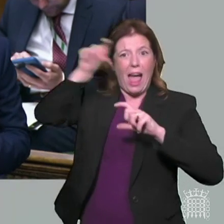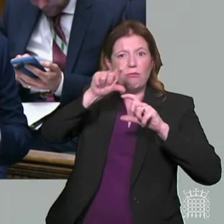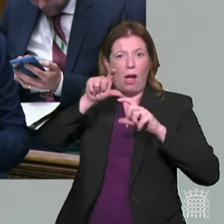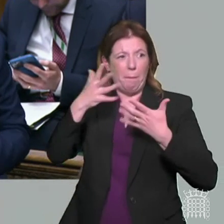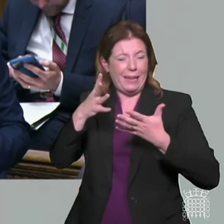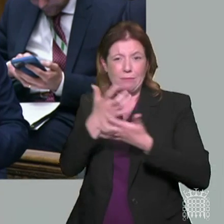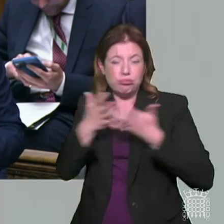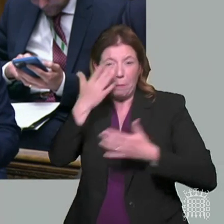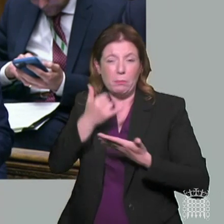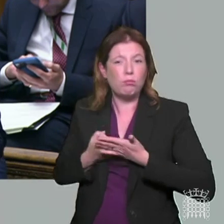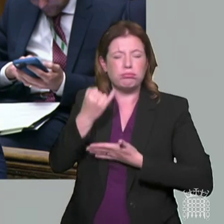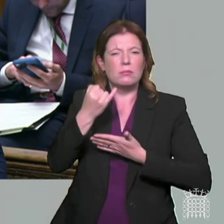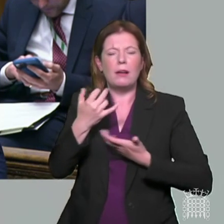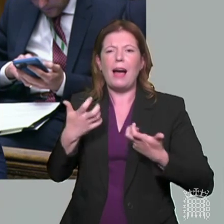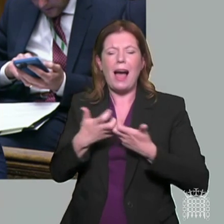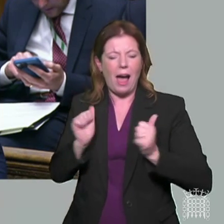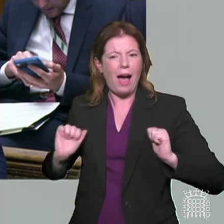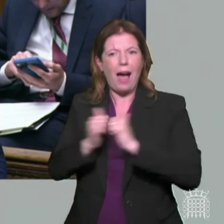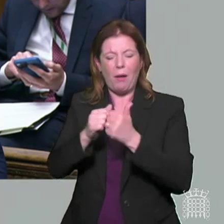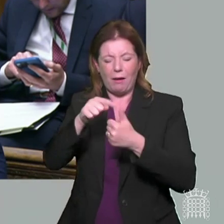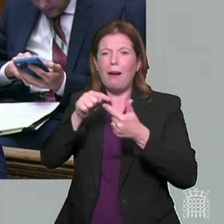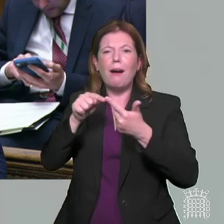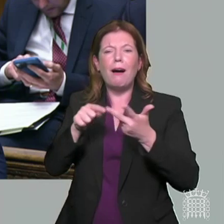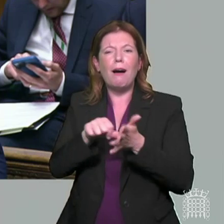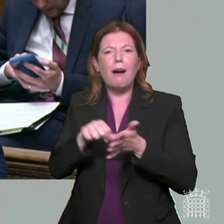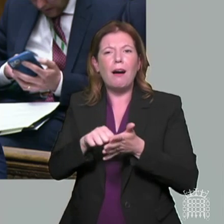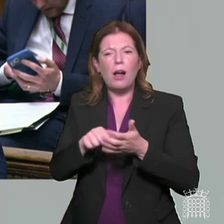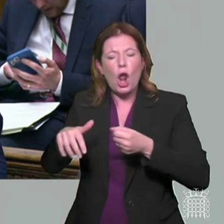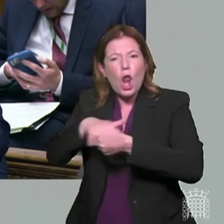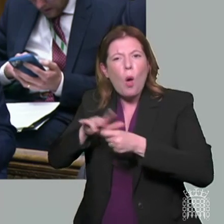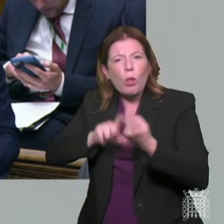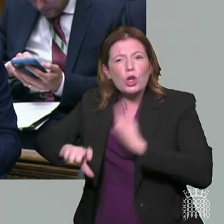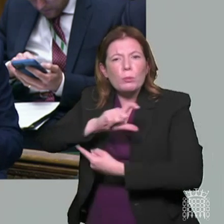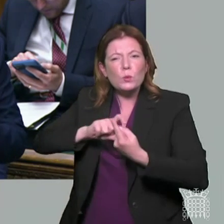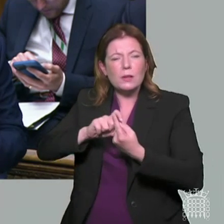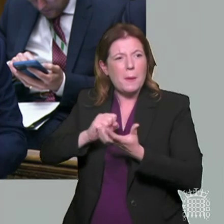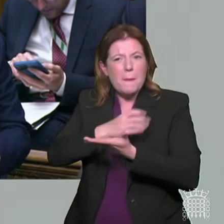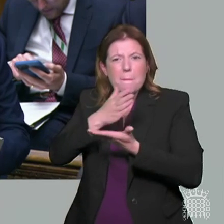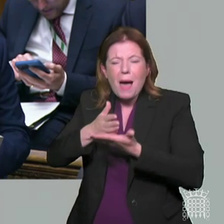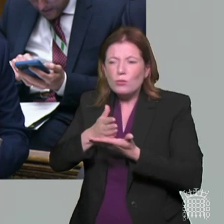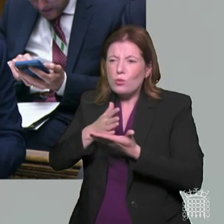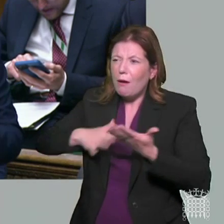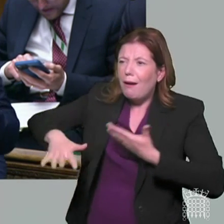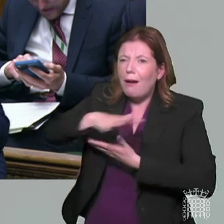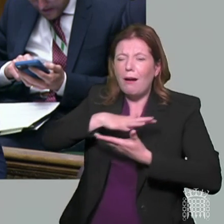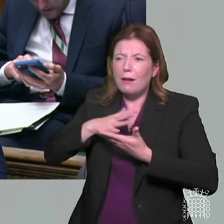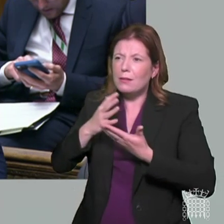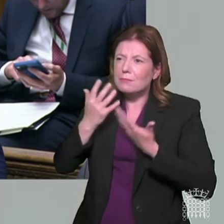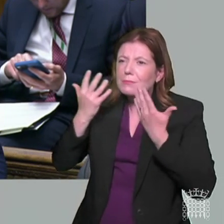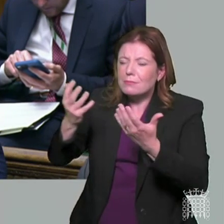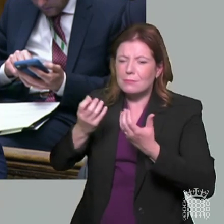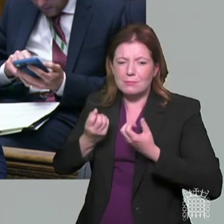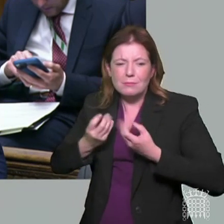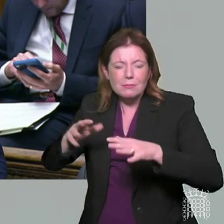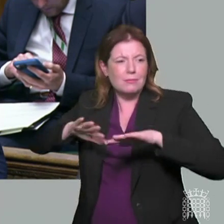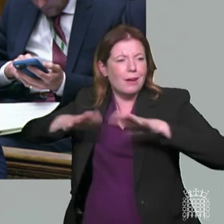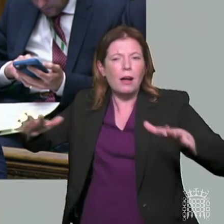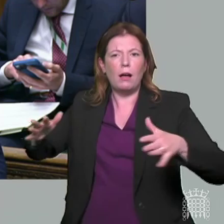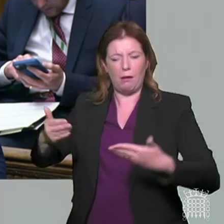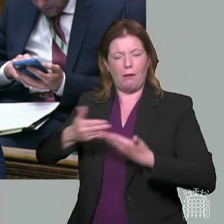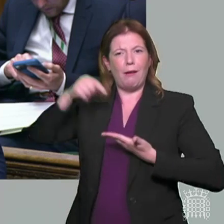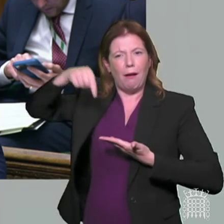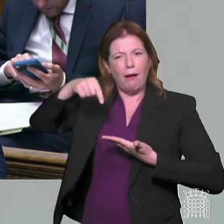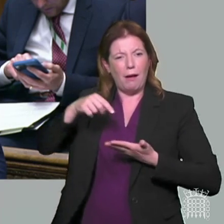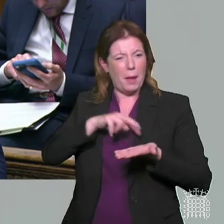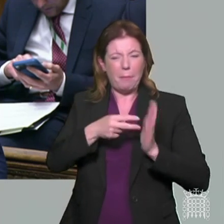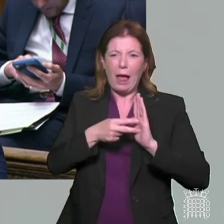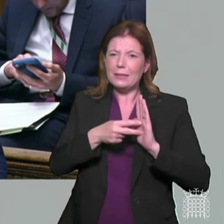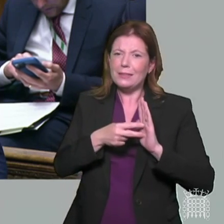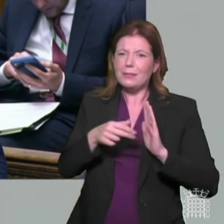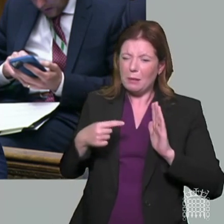Does the Prime Minister agree that listening to local communities and protecting our precious green belt must be at the heart of planning policy?